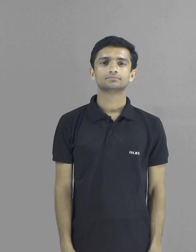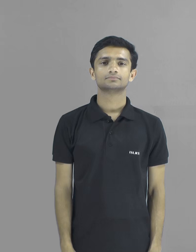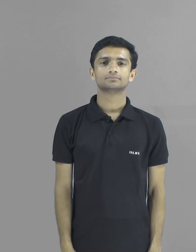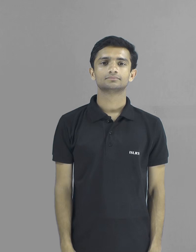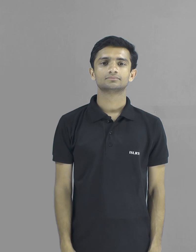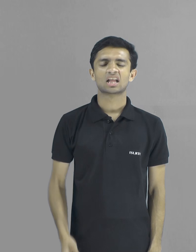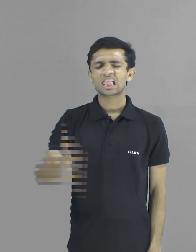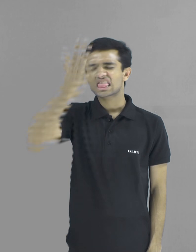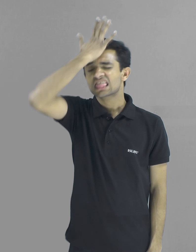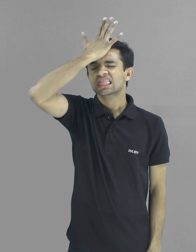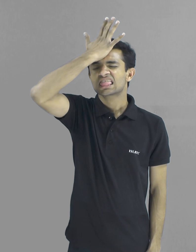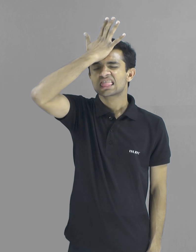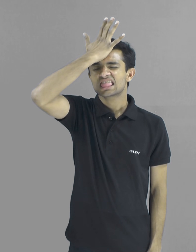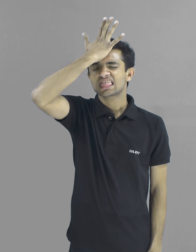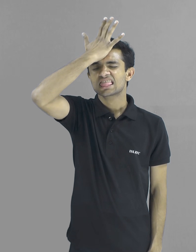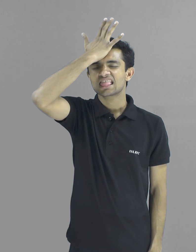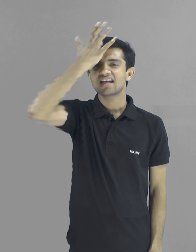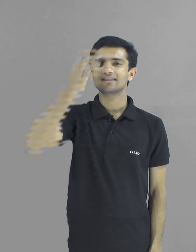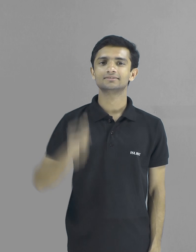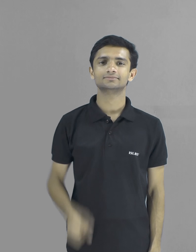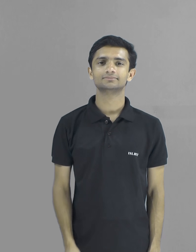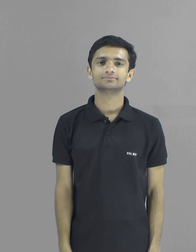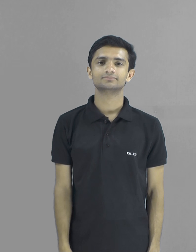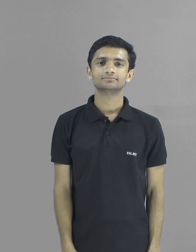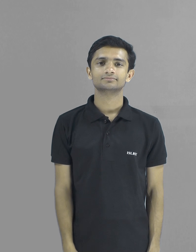Regret